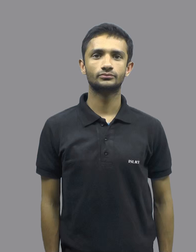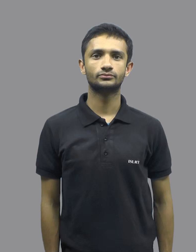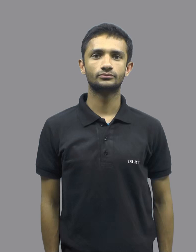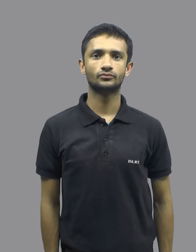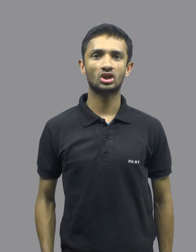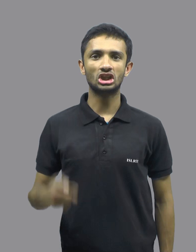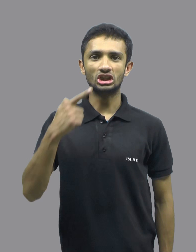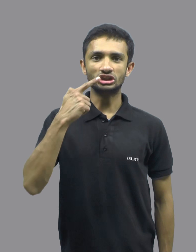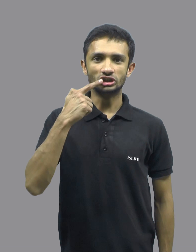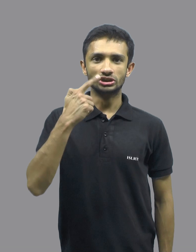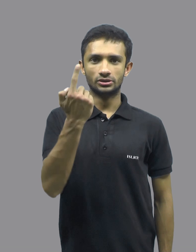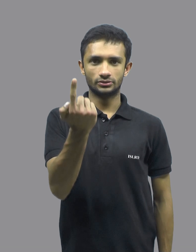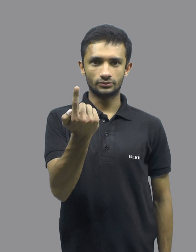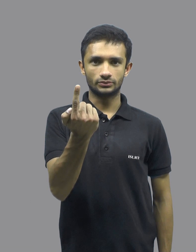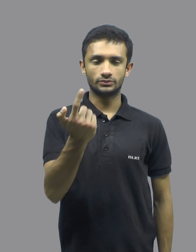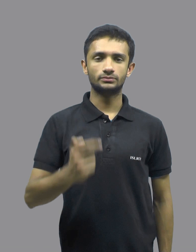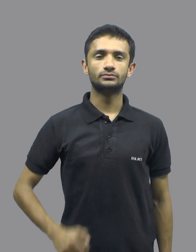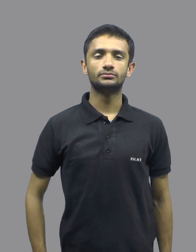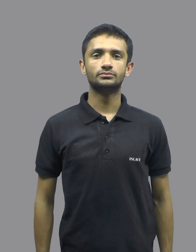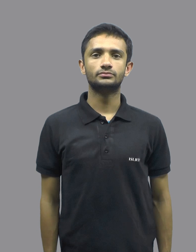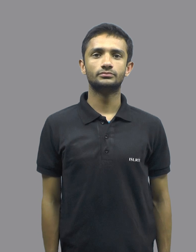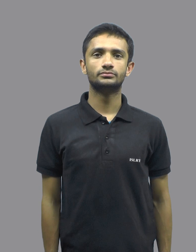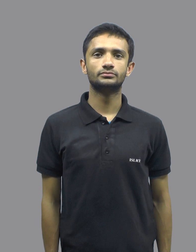Chilli